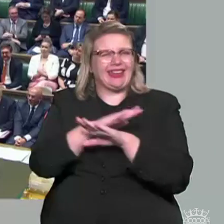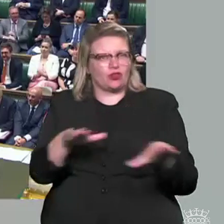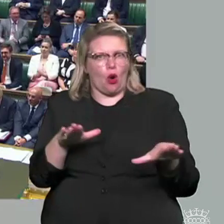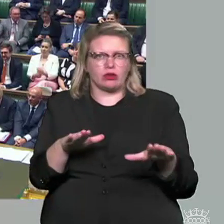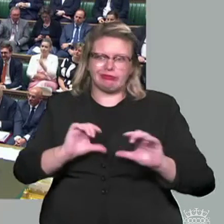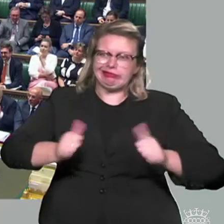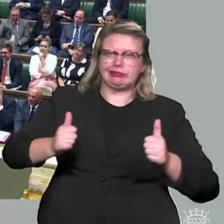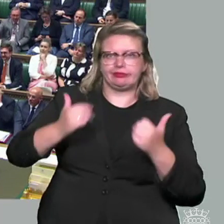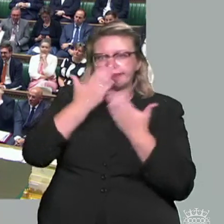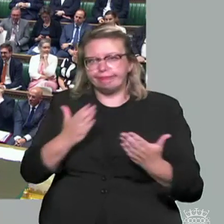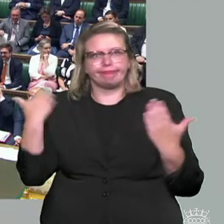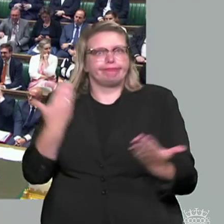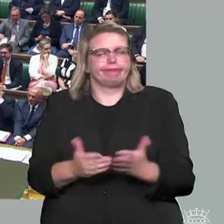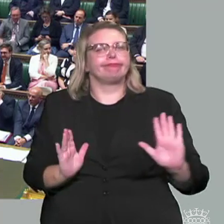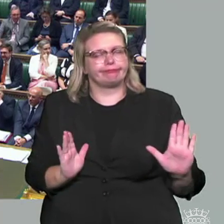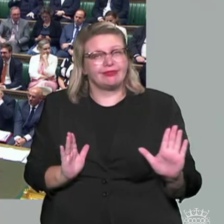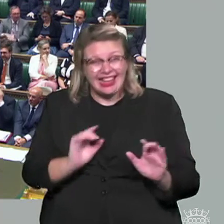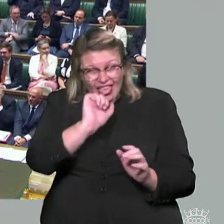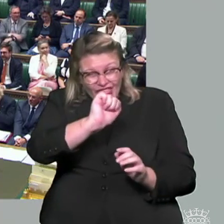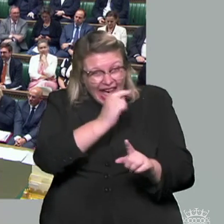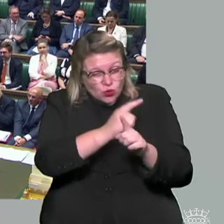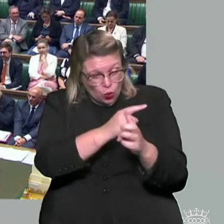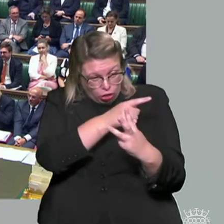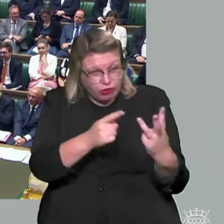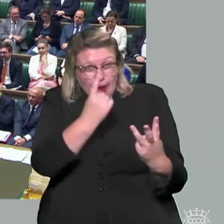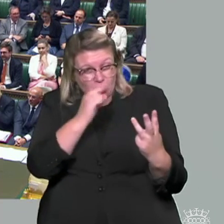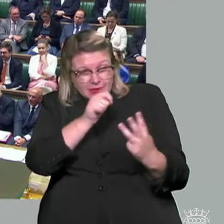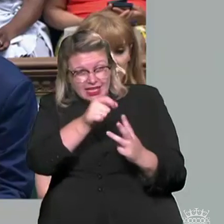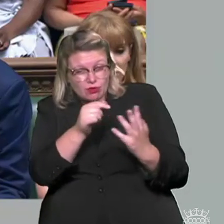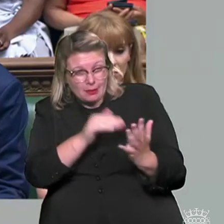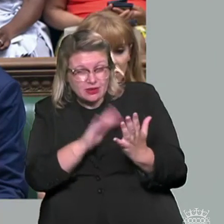Those are their words—their future leader’s words.